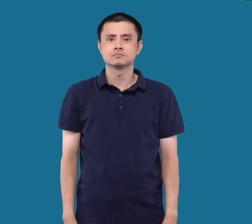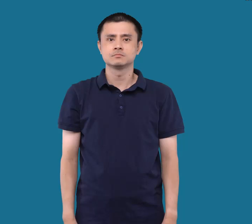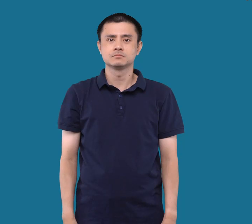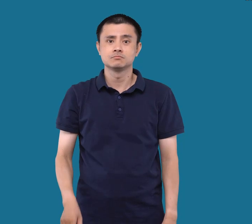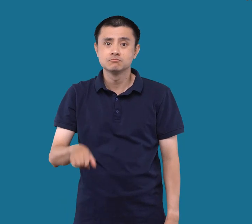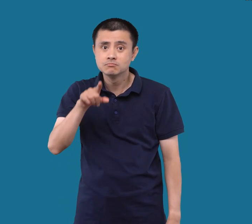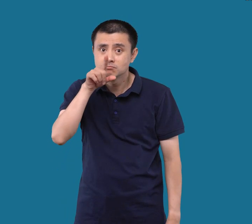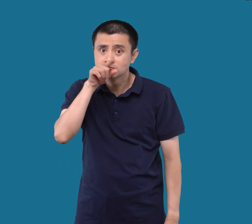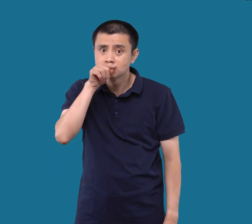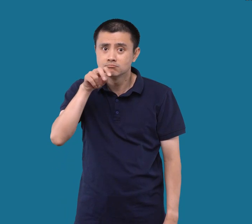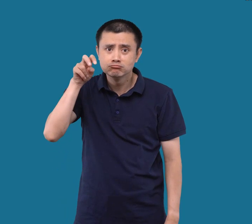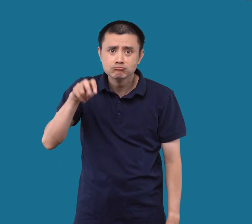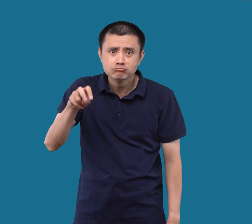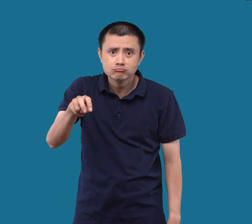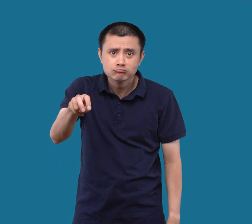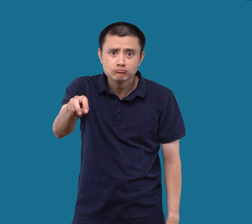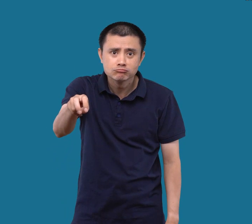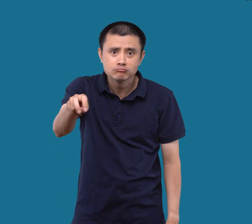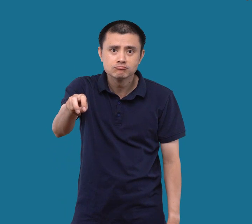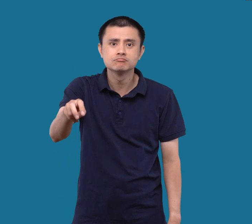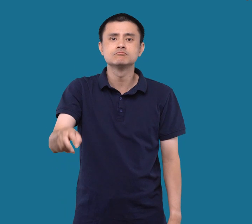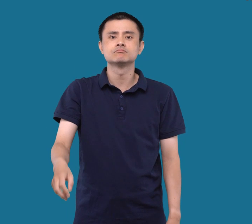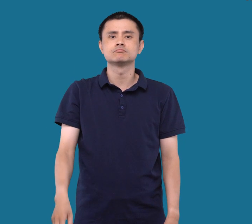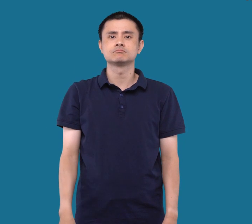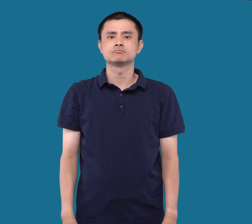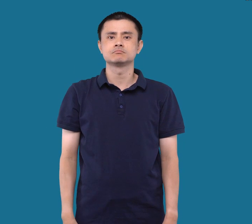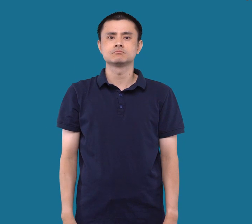chim chích chòe